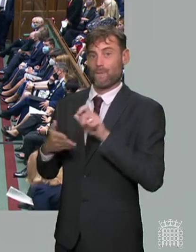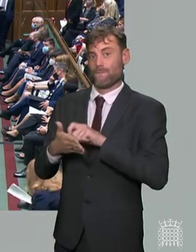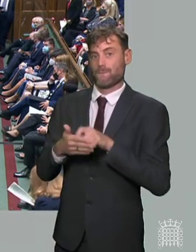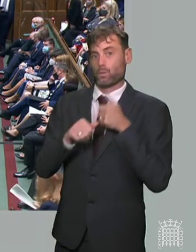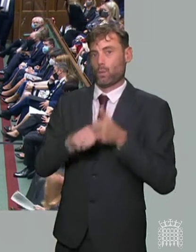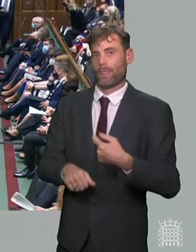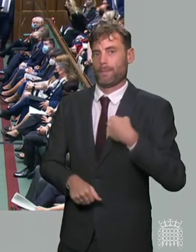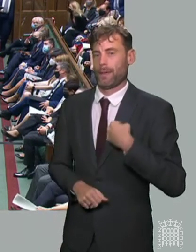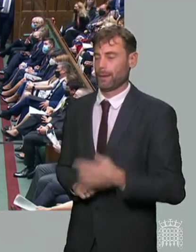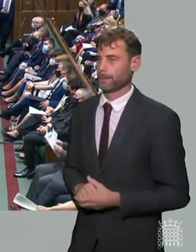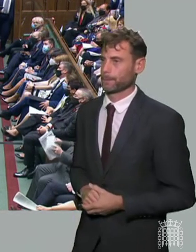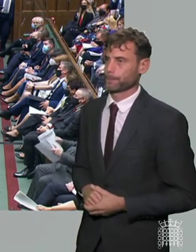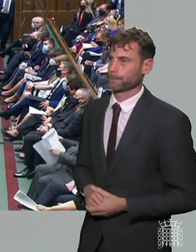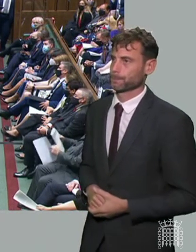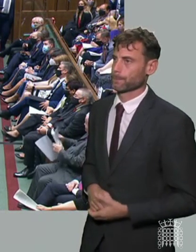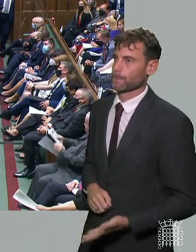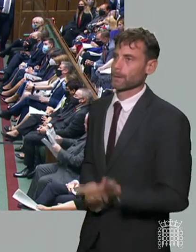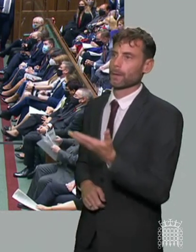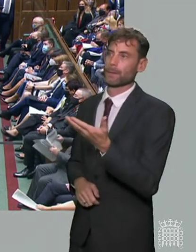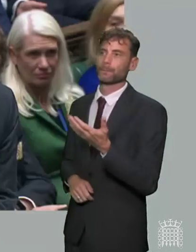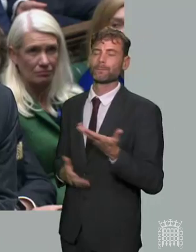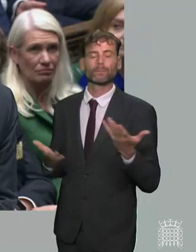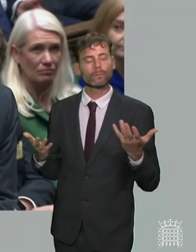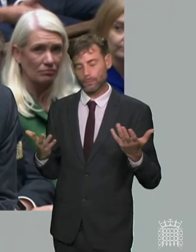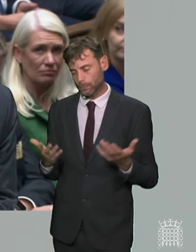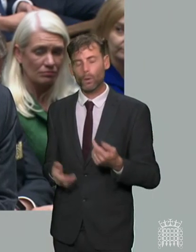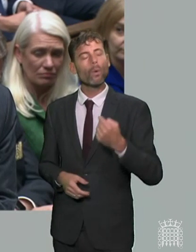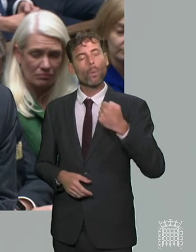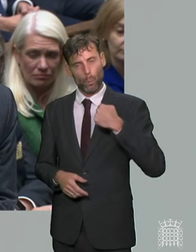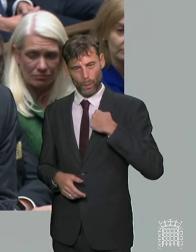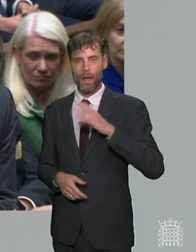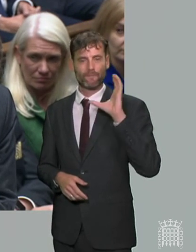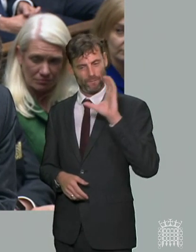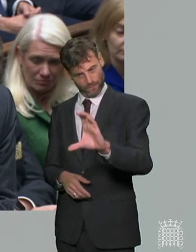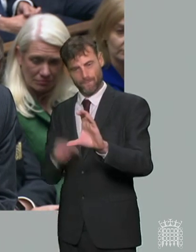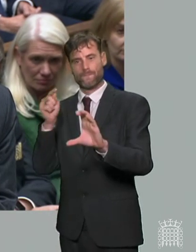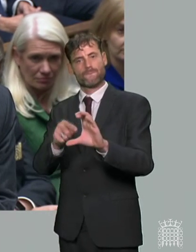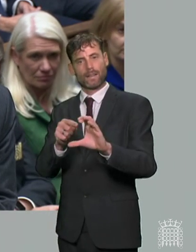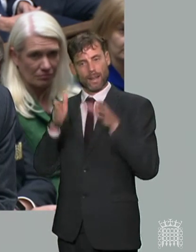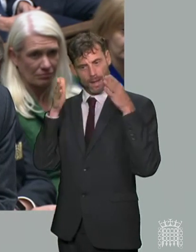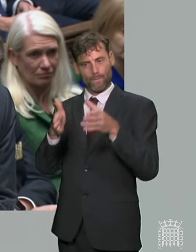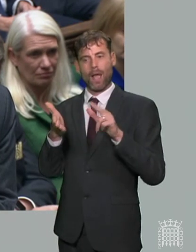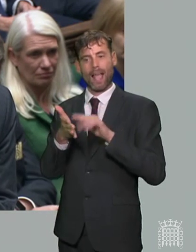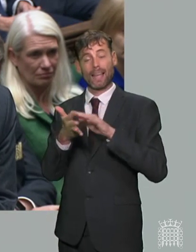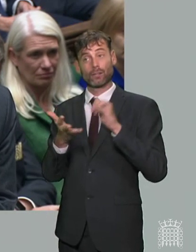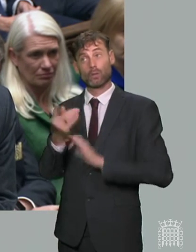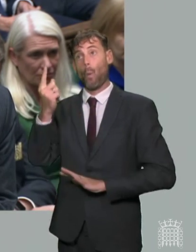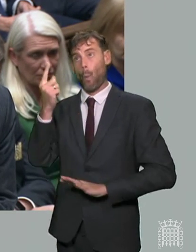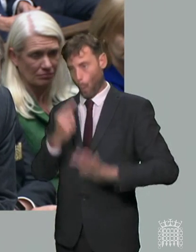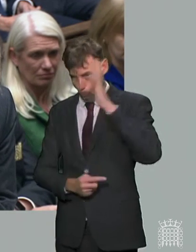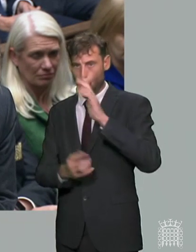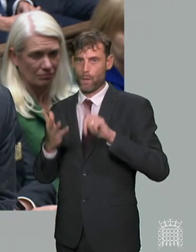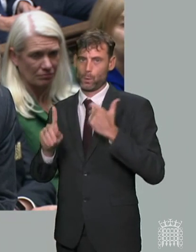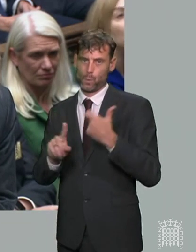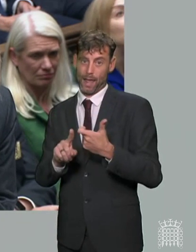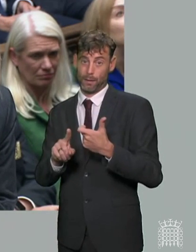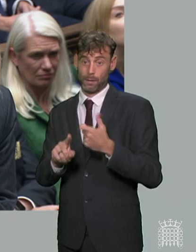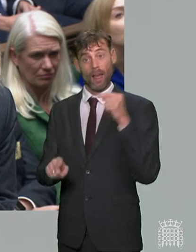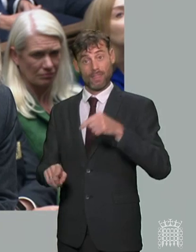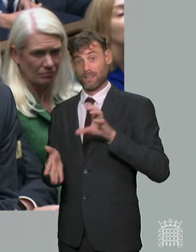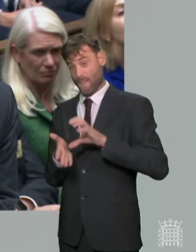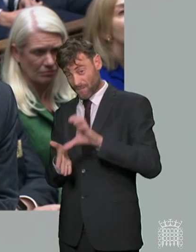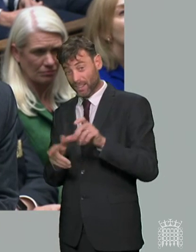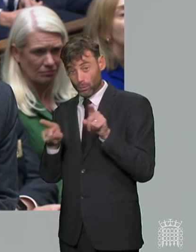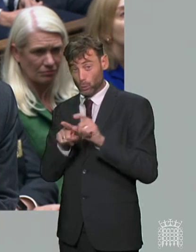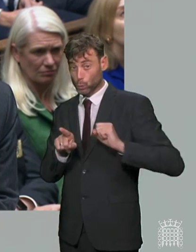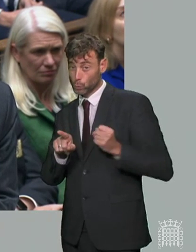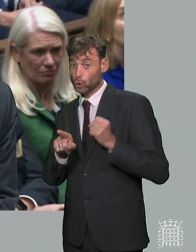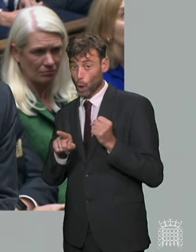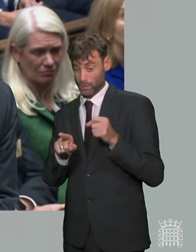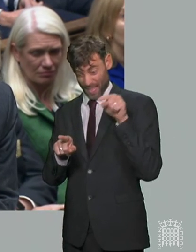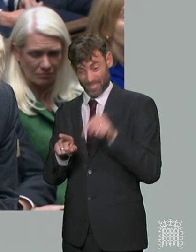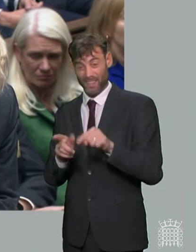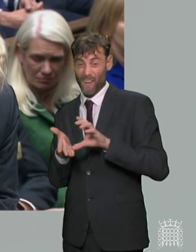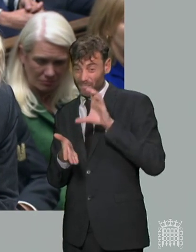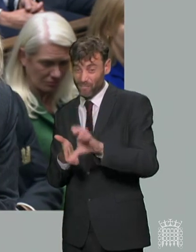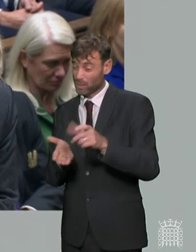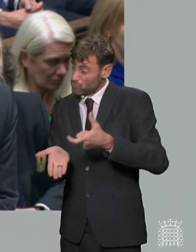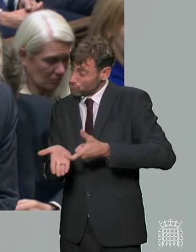What is actually happening is that we are funding the NHS across the whole of the UK, including in Scotland I am proud to say, with record sums.